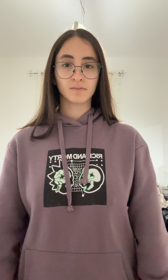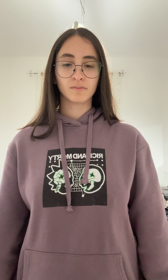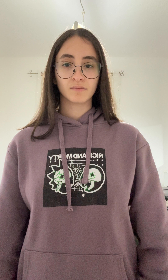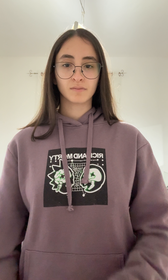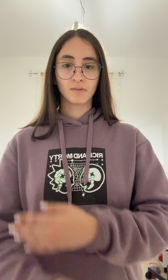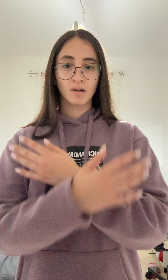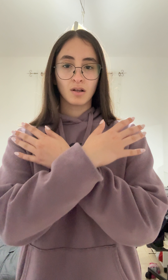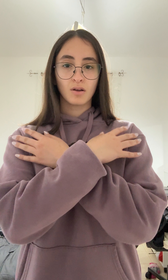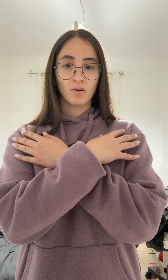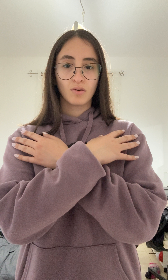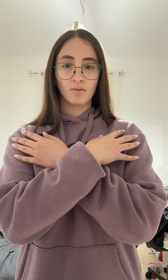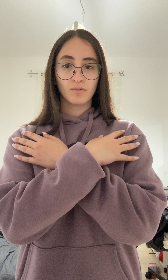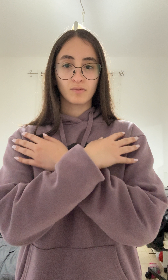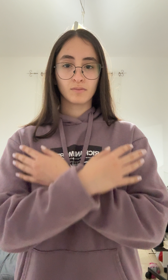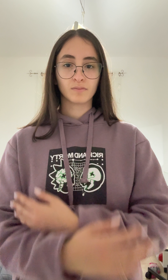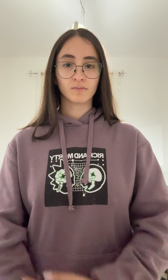לאהוב